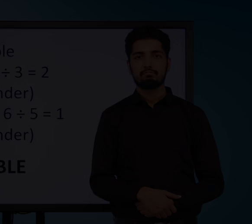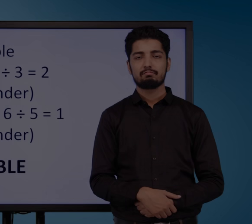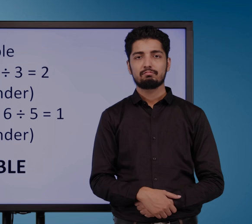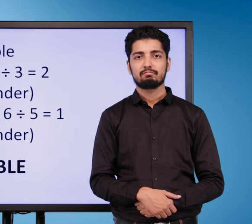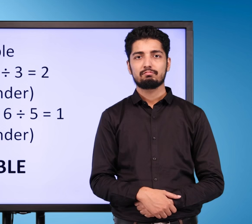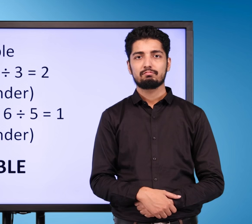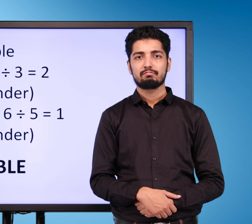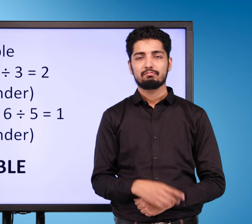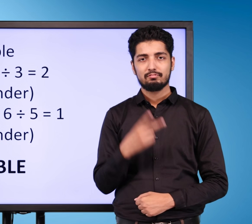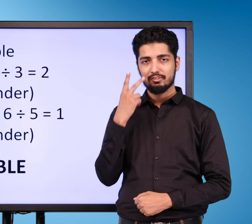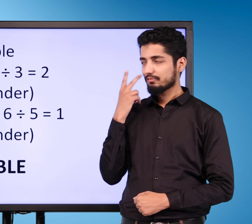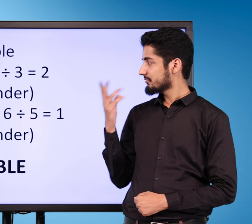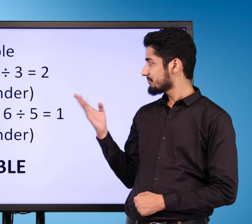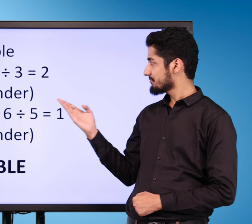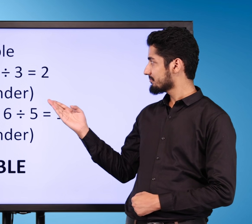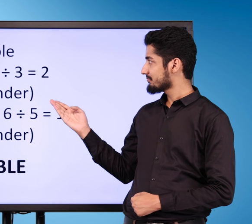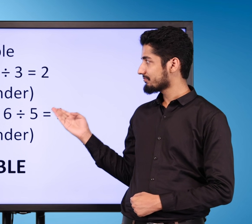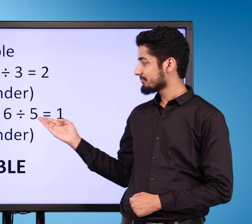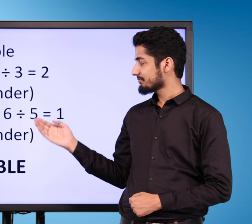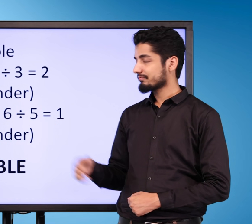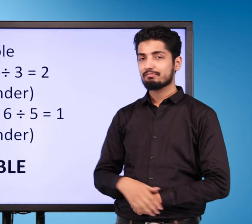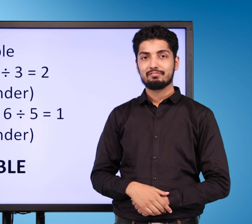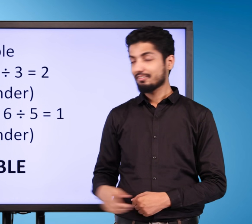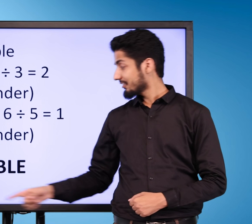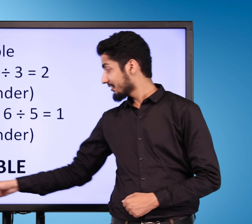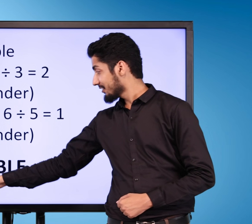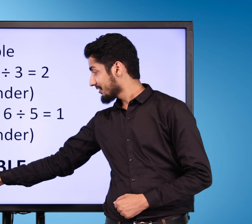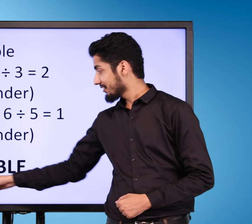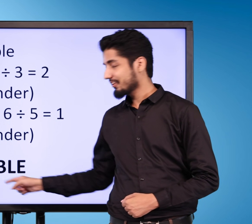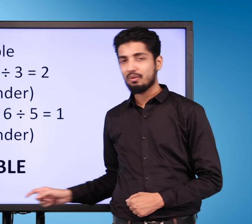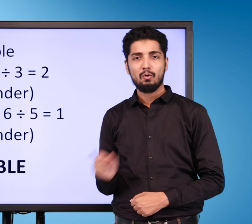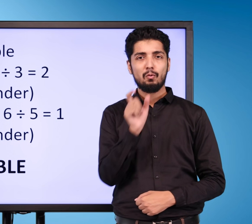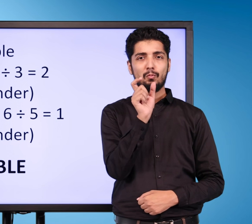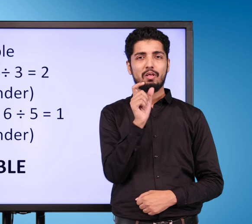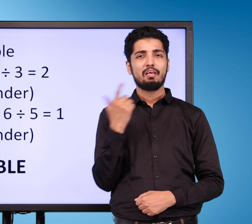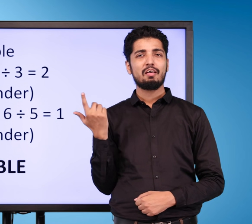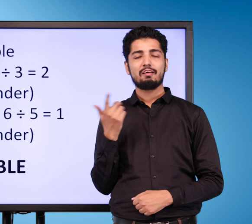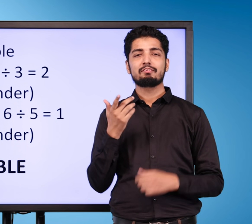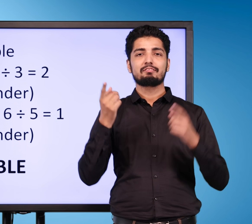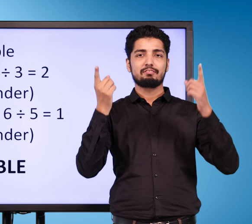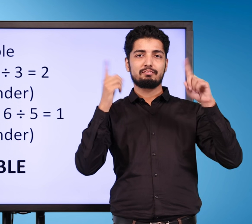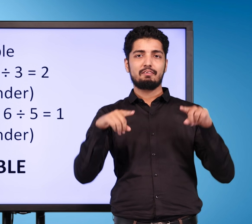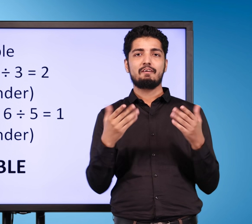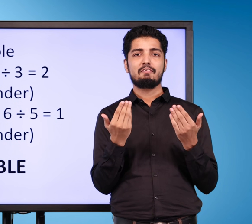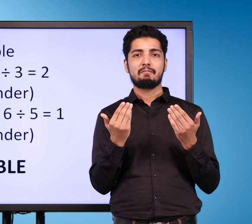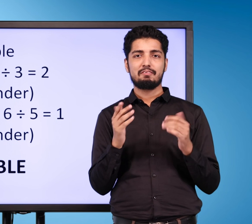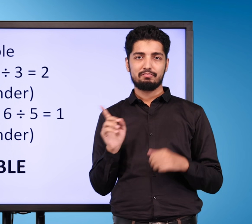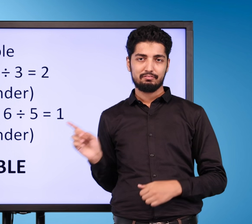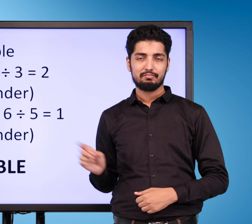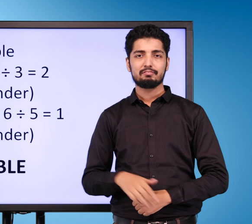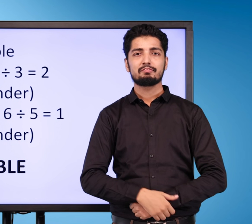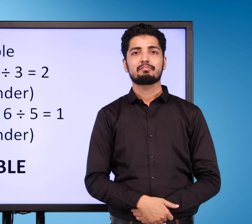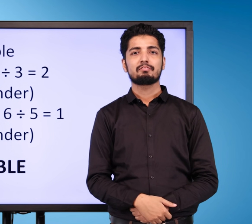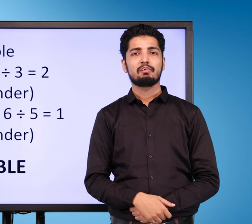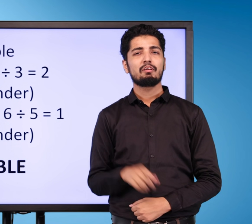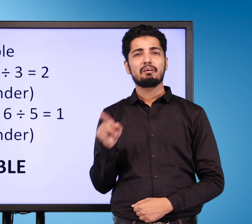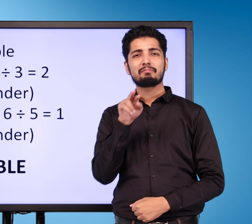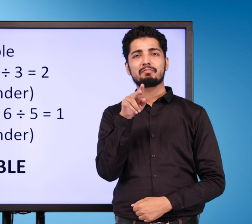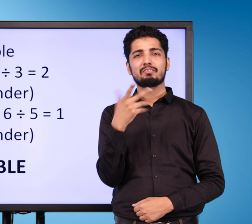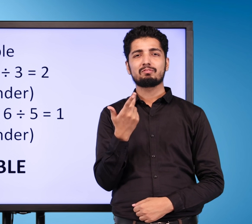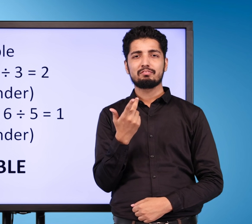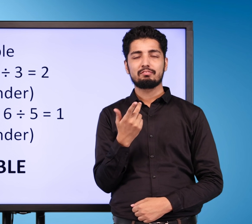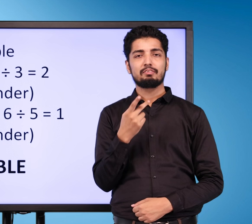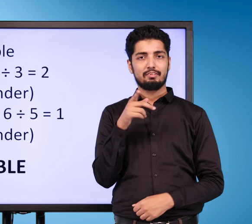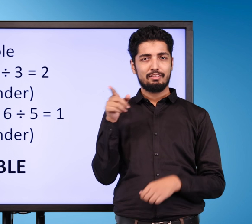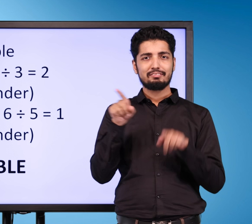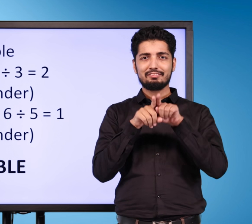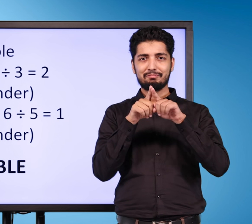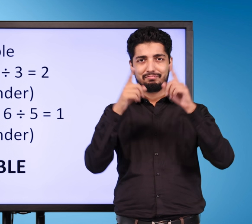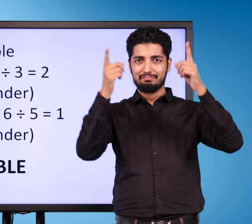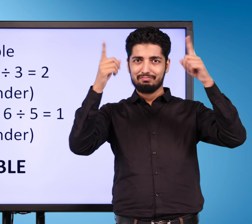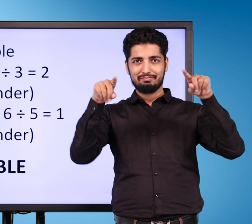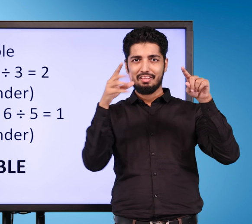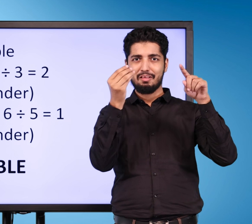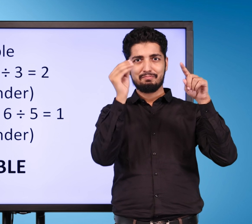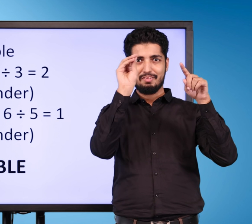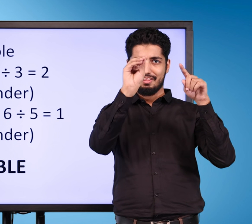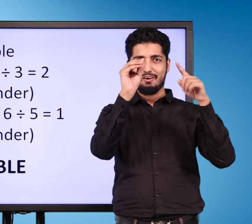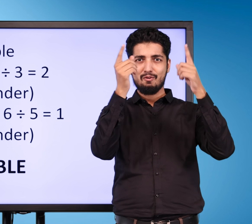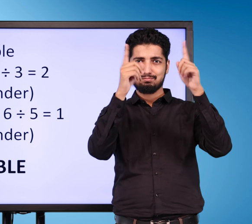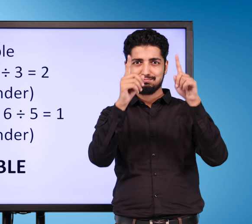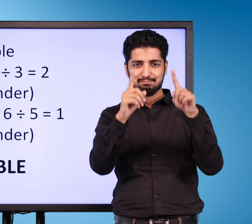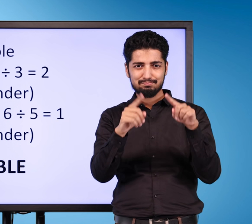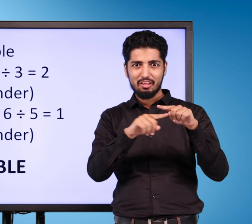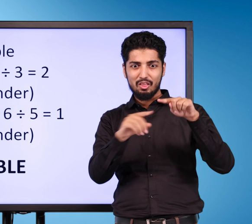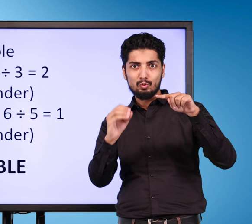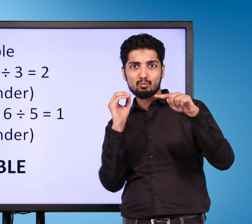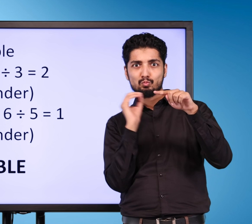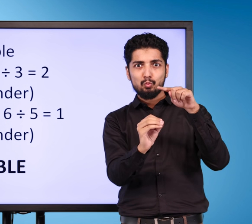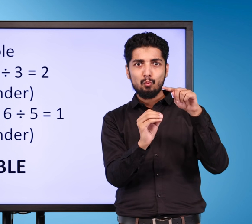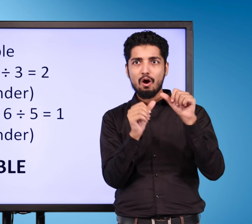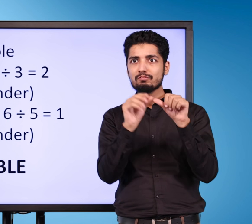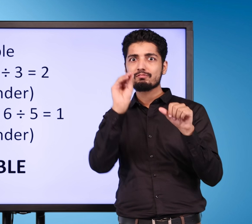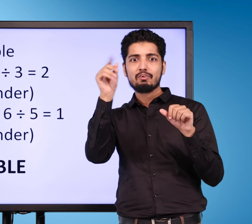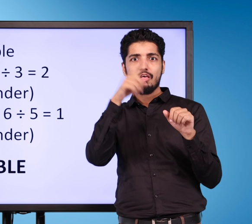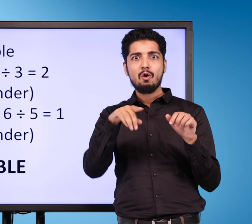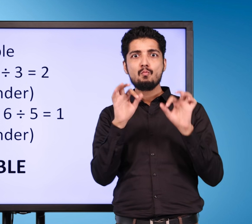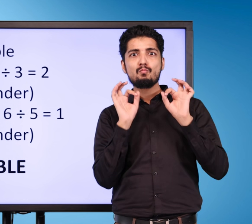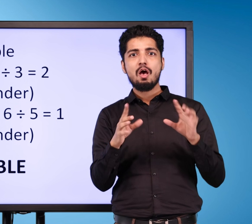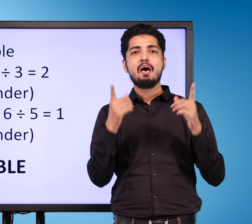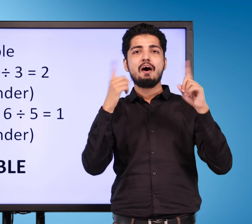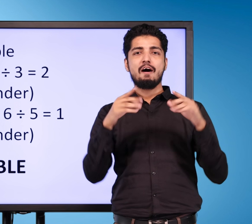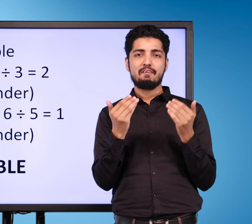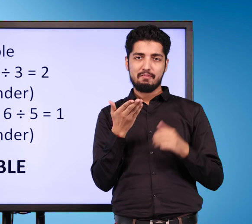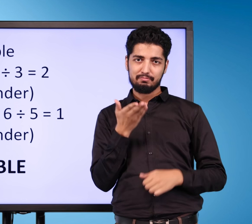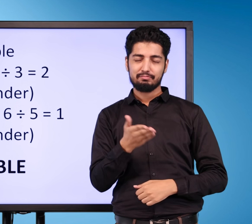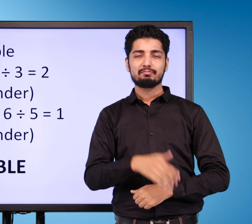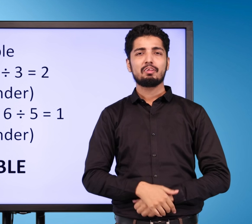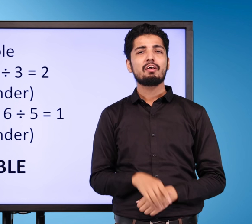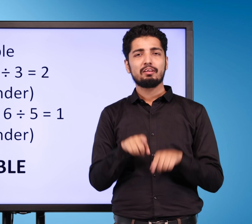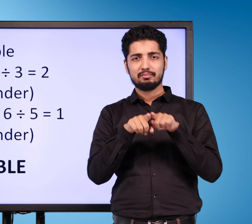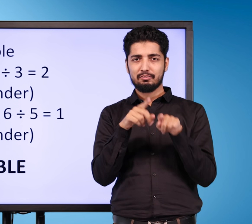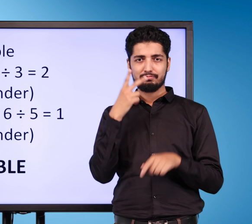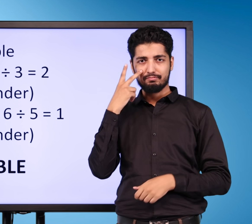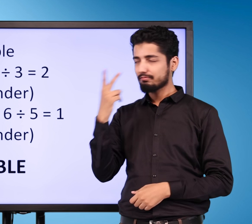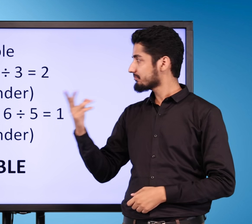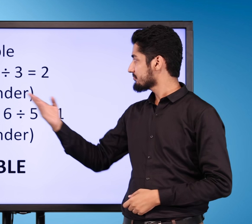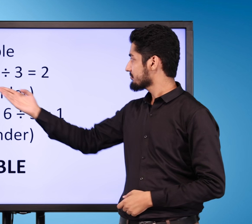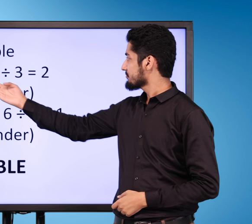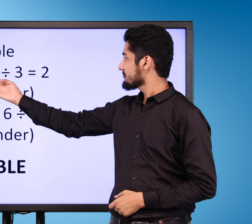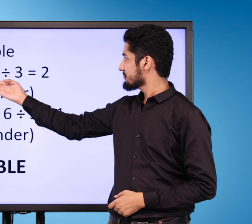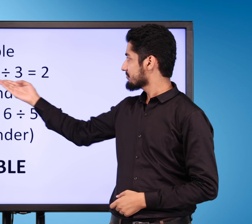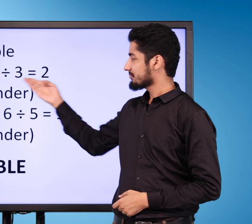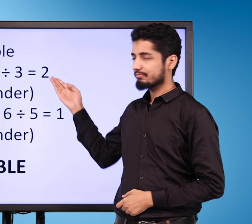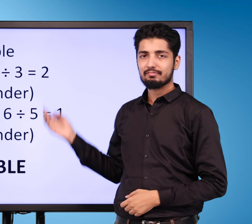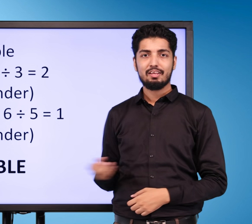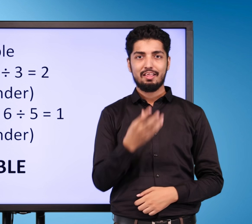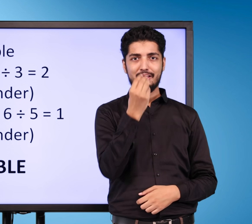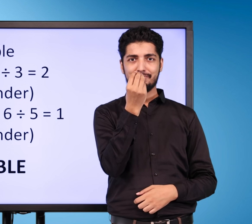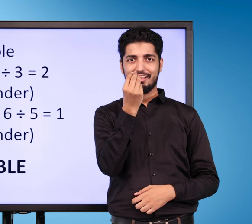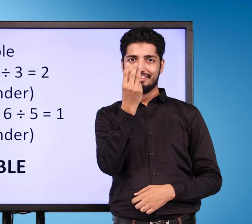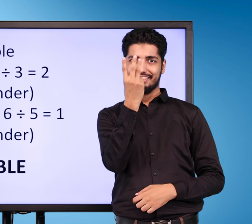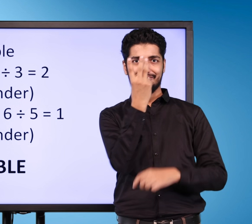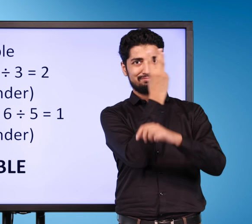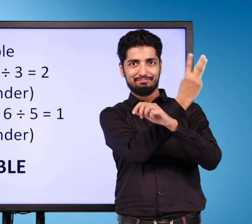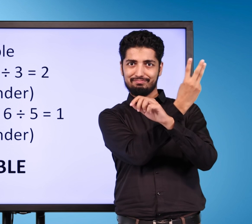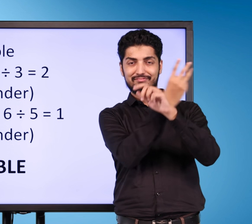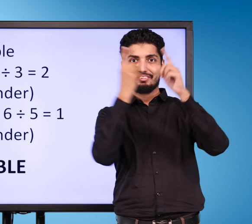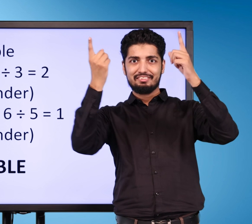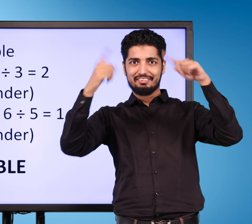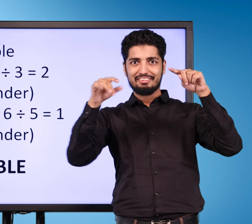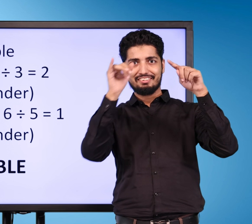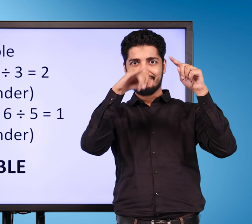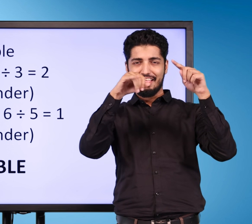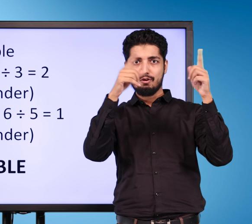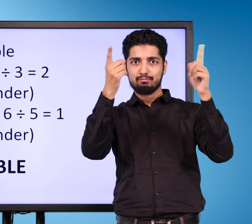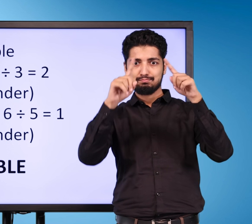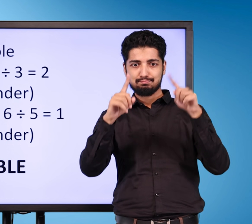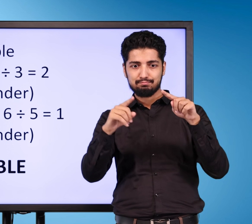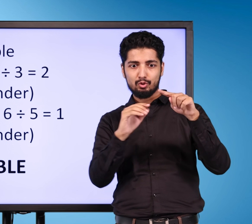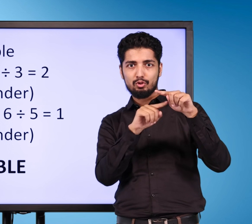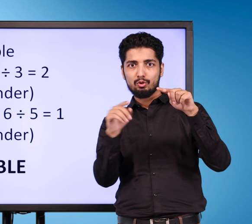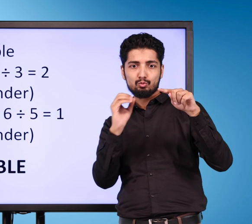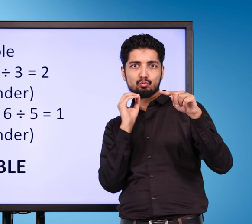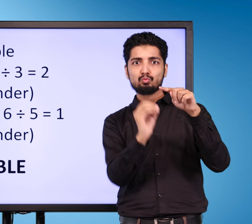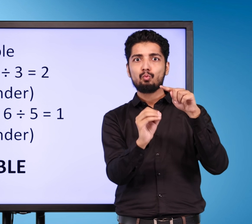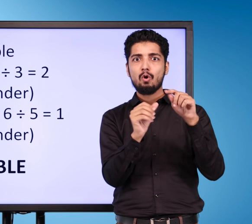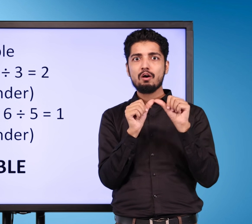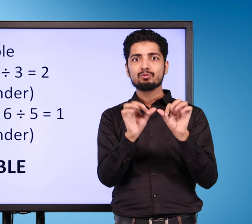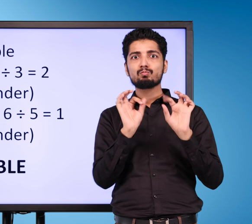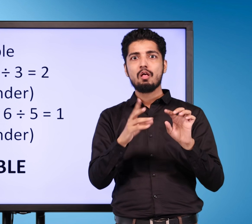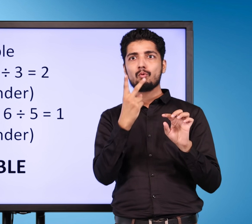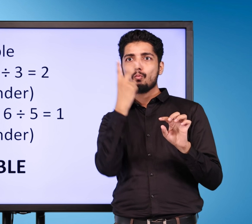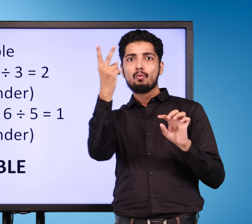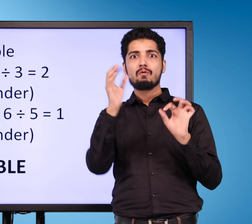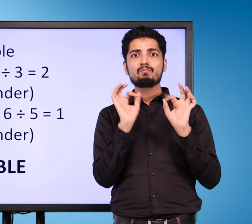Divisible This sign means divisible A dividend can be said to be divisible by a divisor if the remainder is 0 For example, 6 ÷ 3 = 2 With no remainder